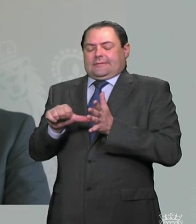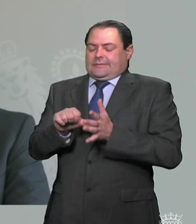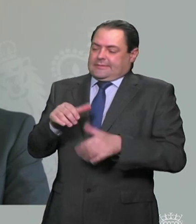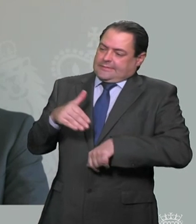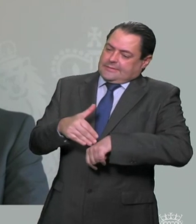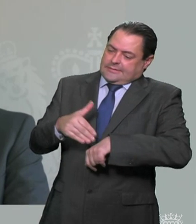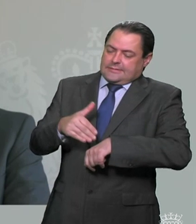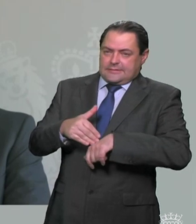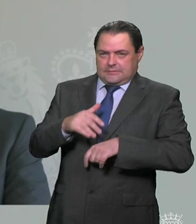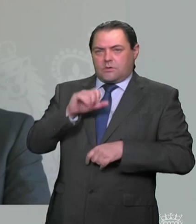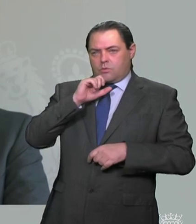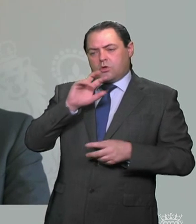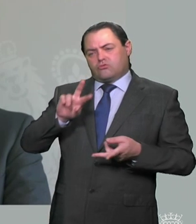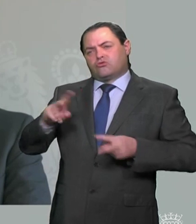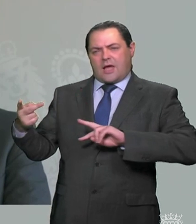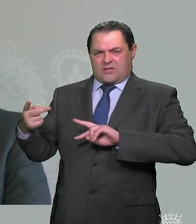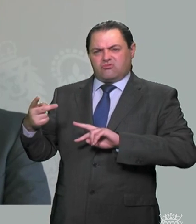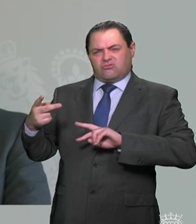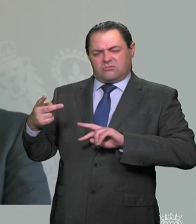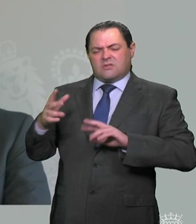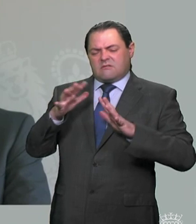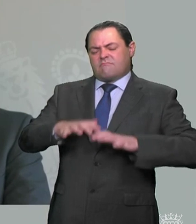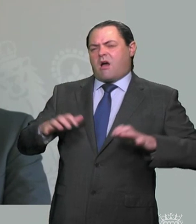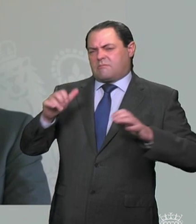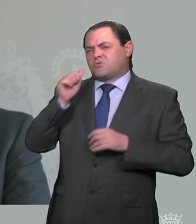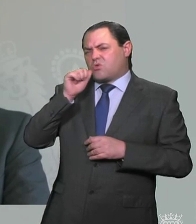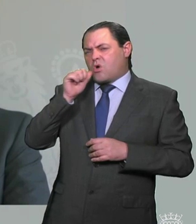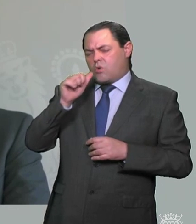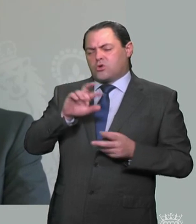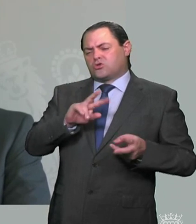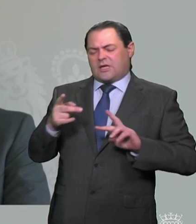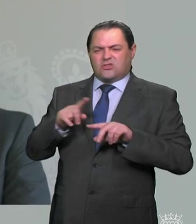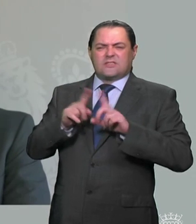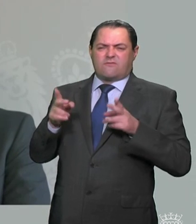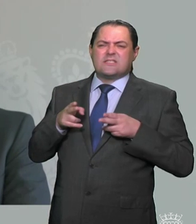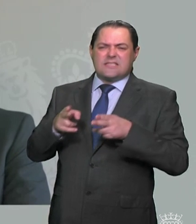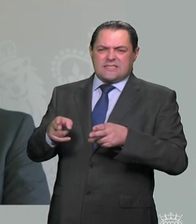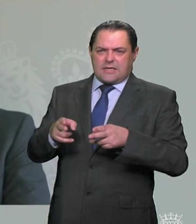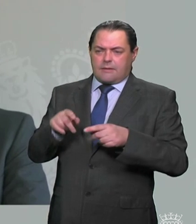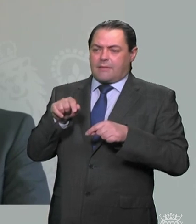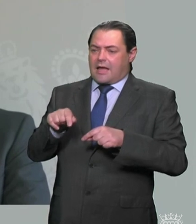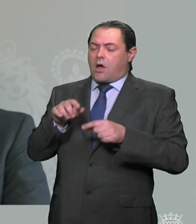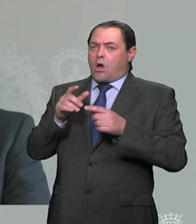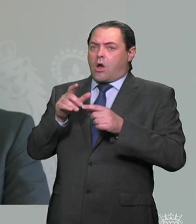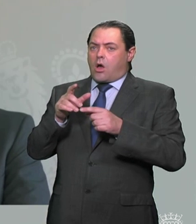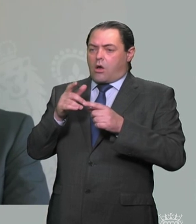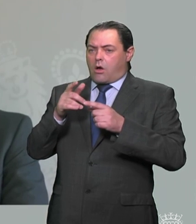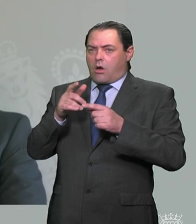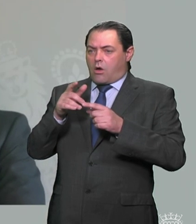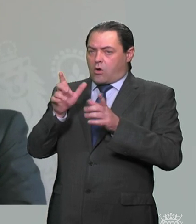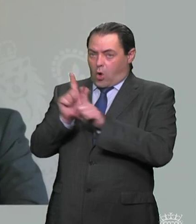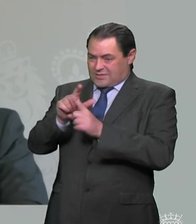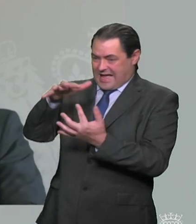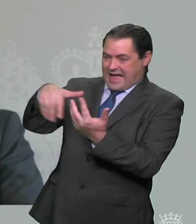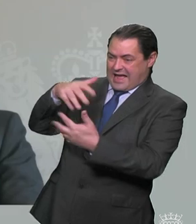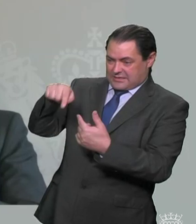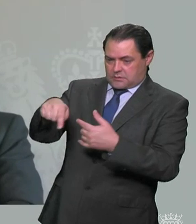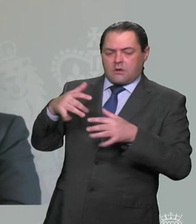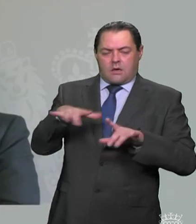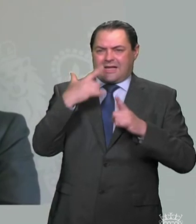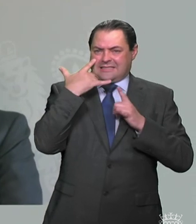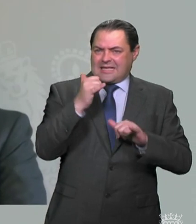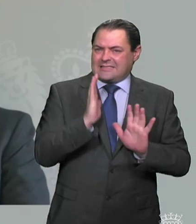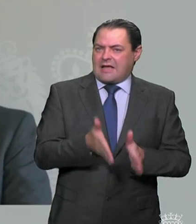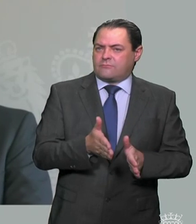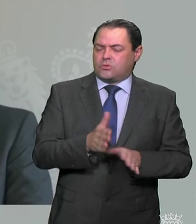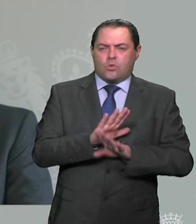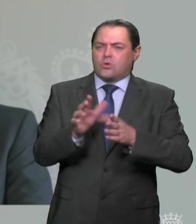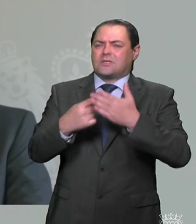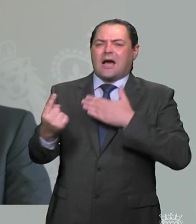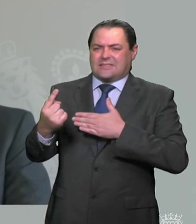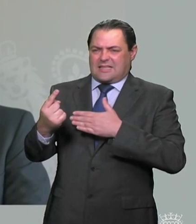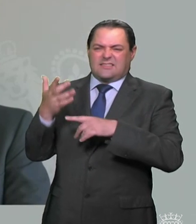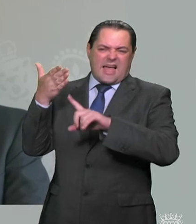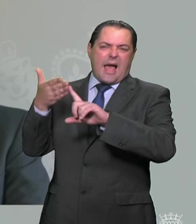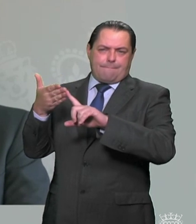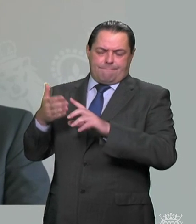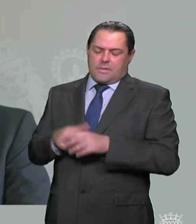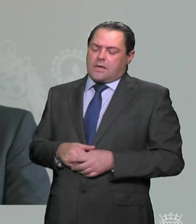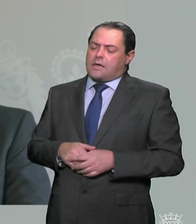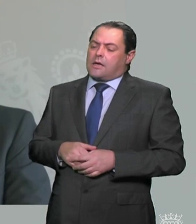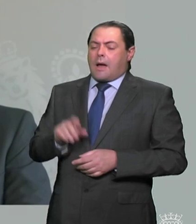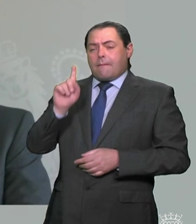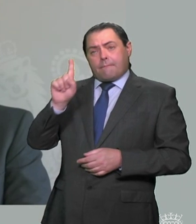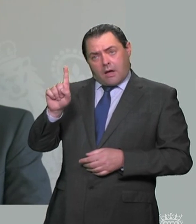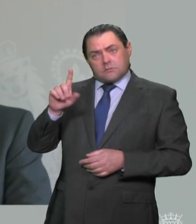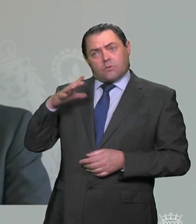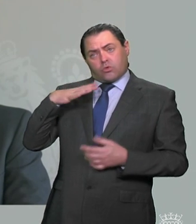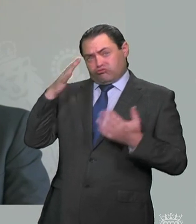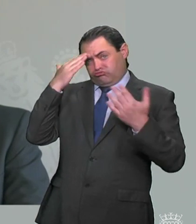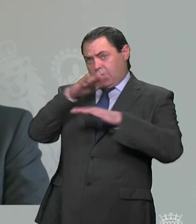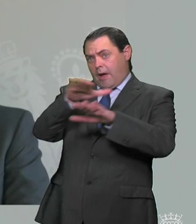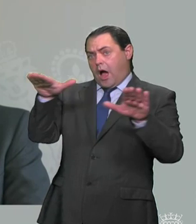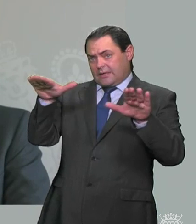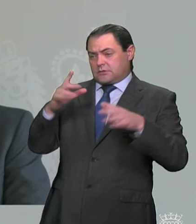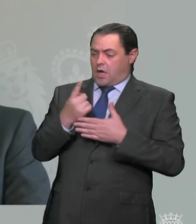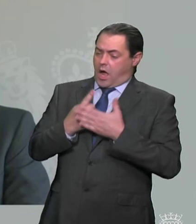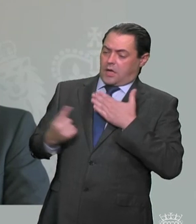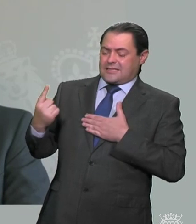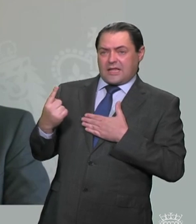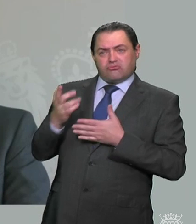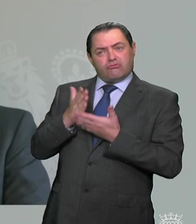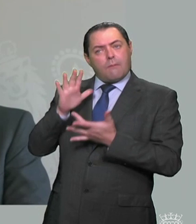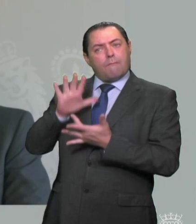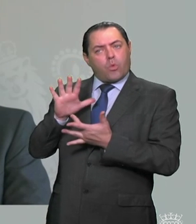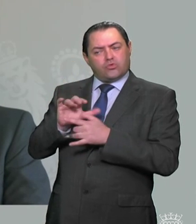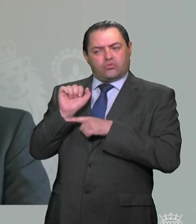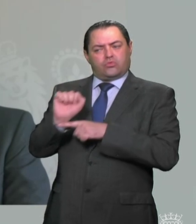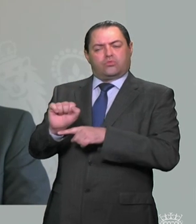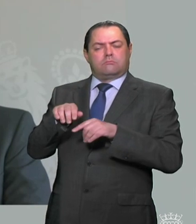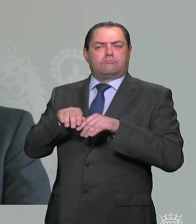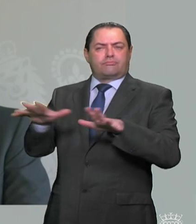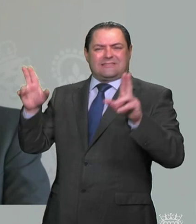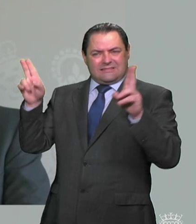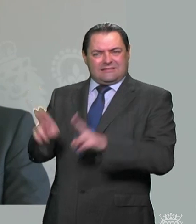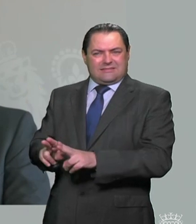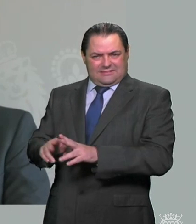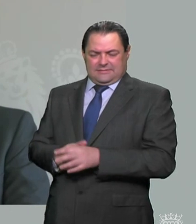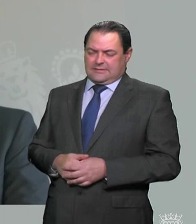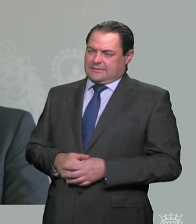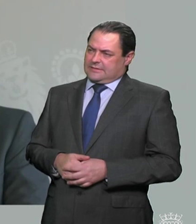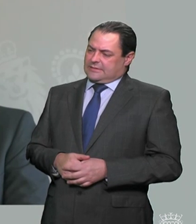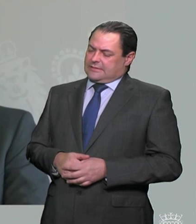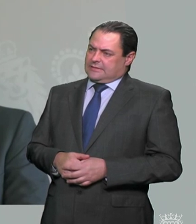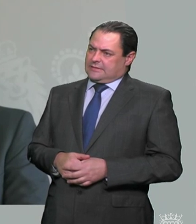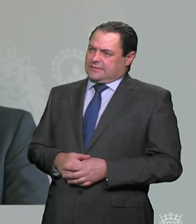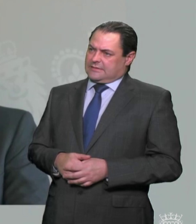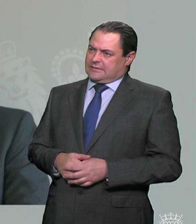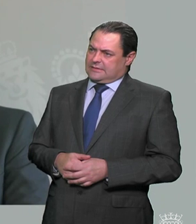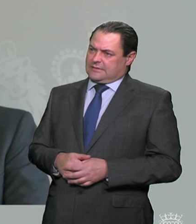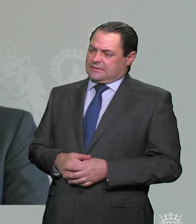We will be switching, as the House knows, to a system based on contact testing, rather than contact isolation, but until then I must remind everybody that isolation is a vital tool in our defence against the disease.